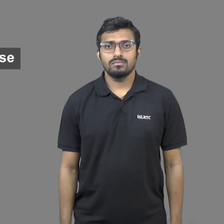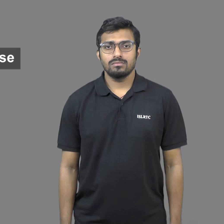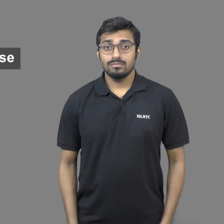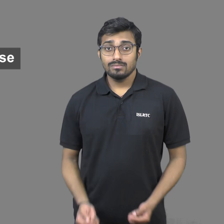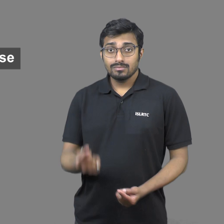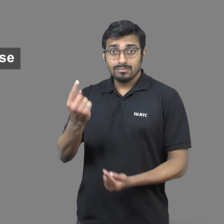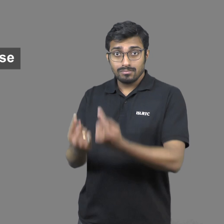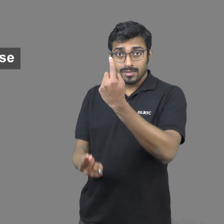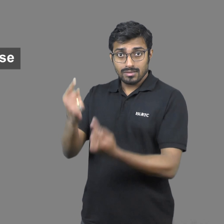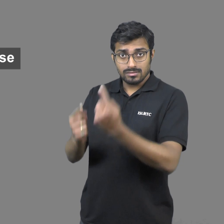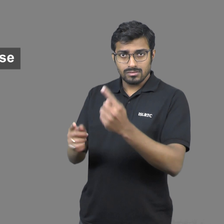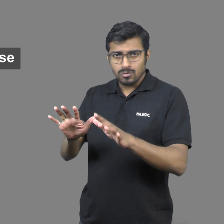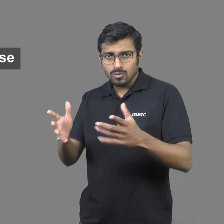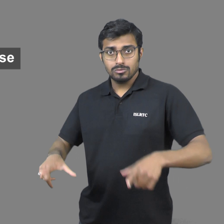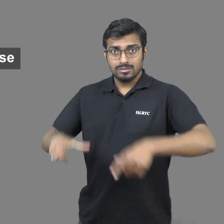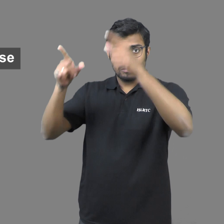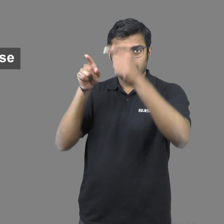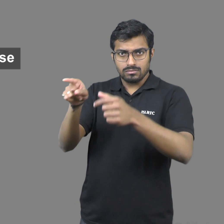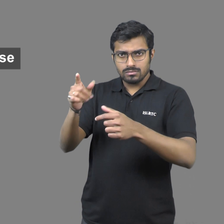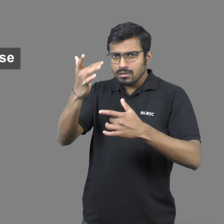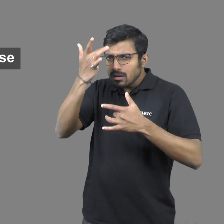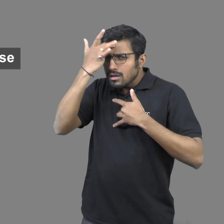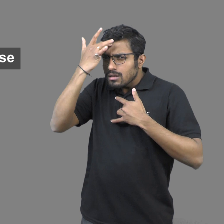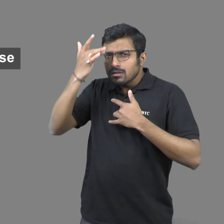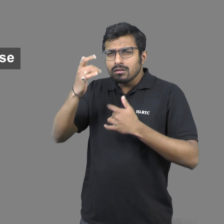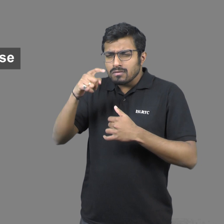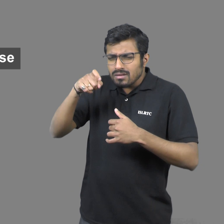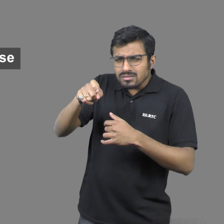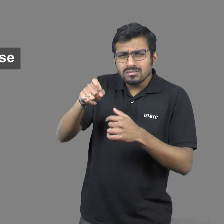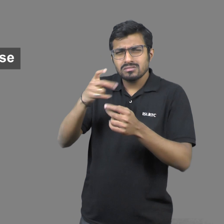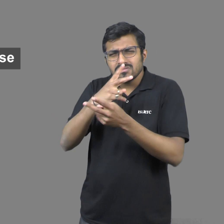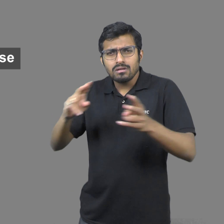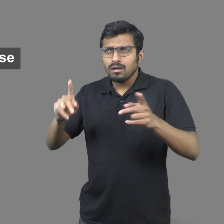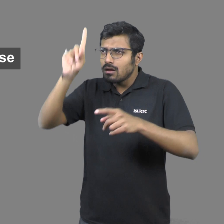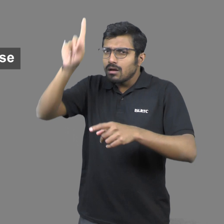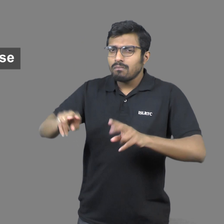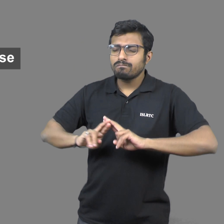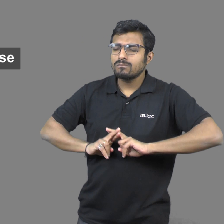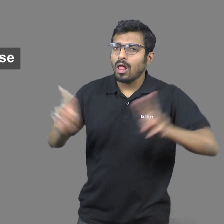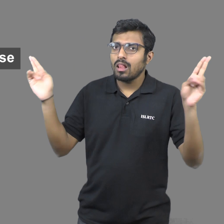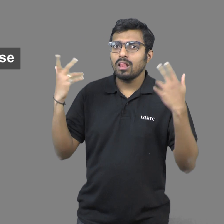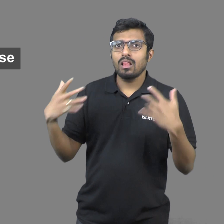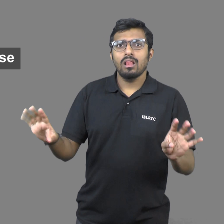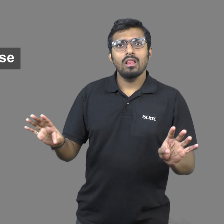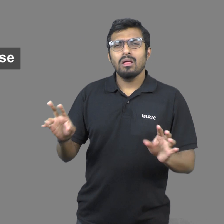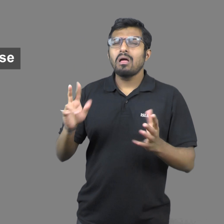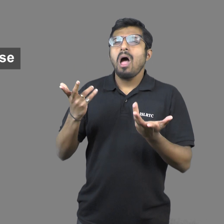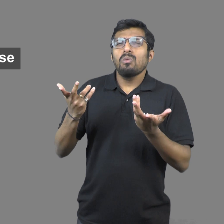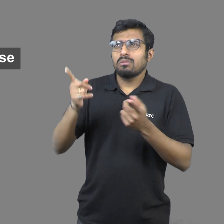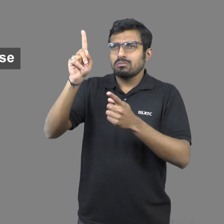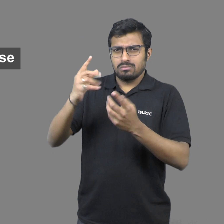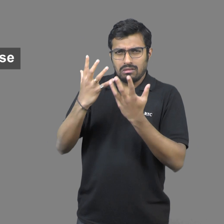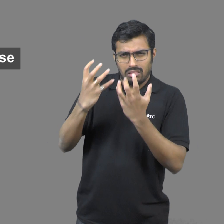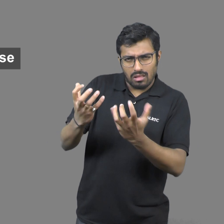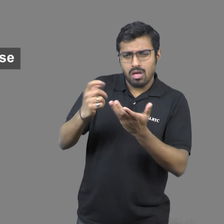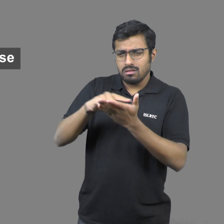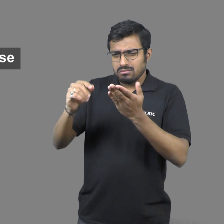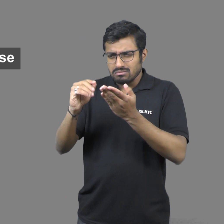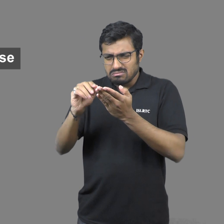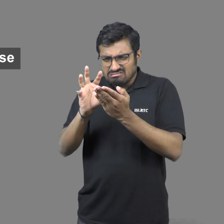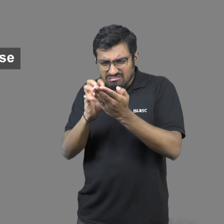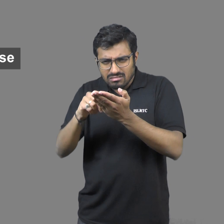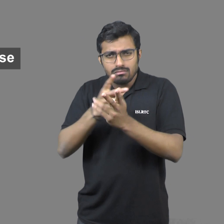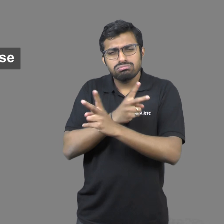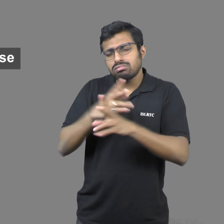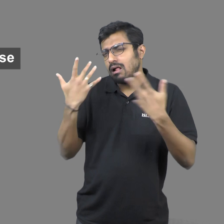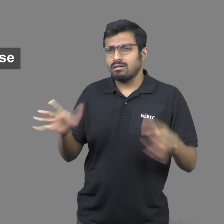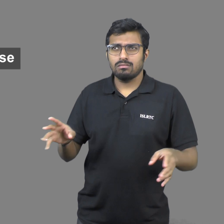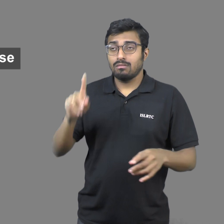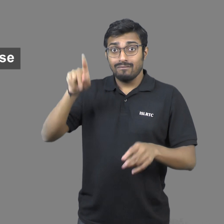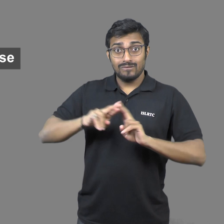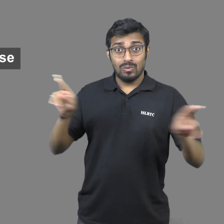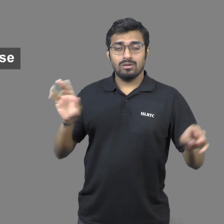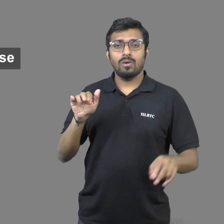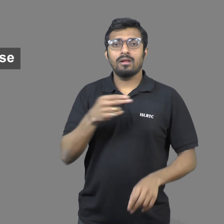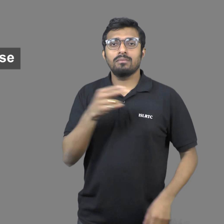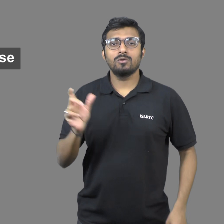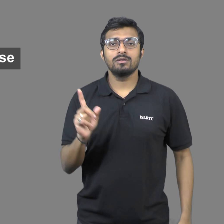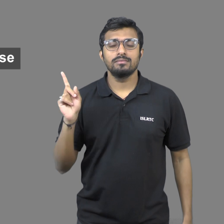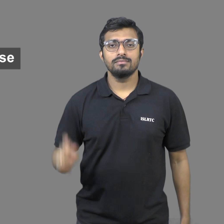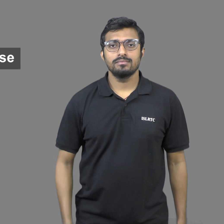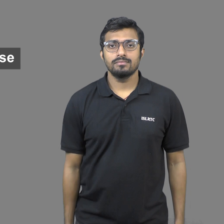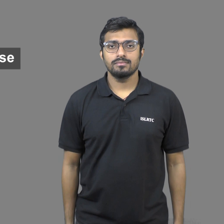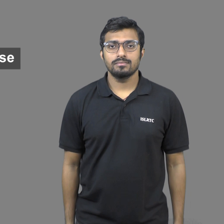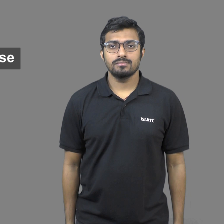Systemic Disease